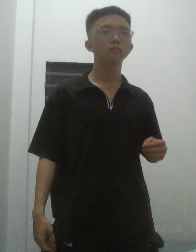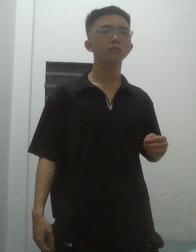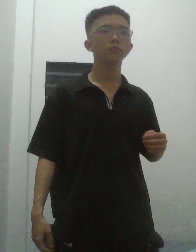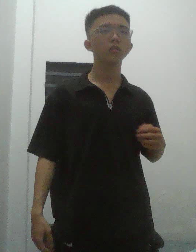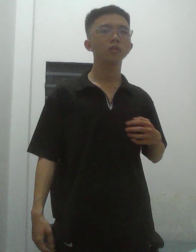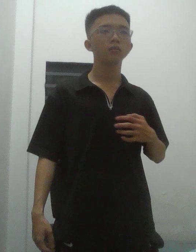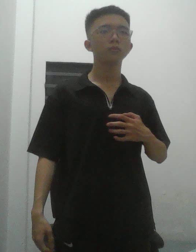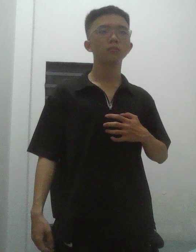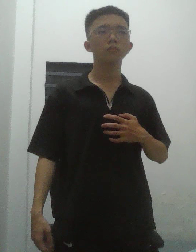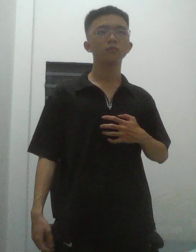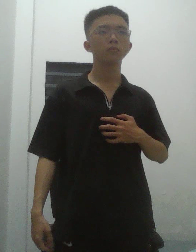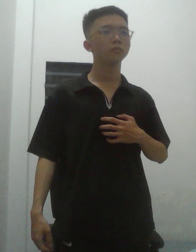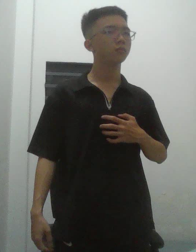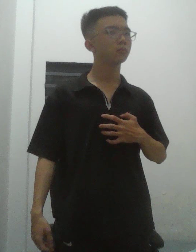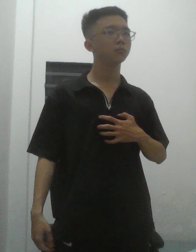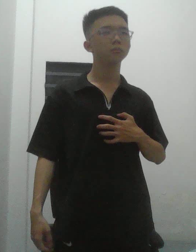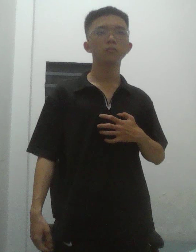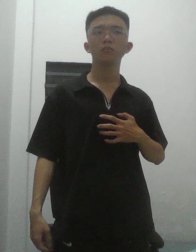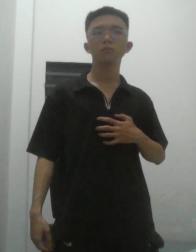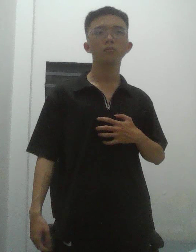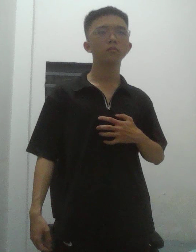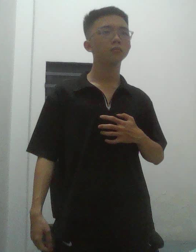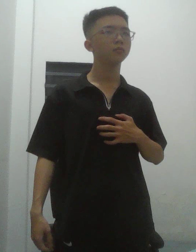khong thich